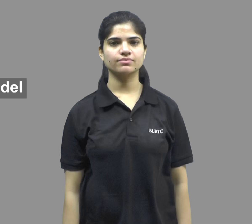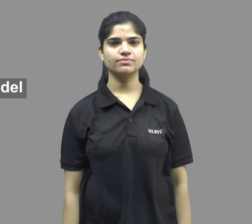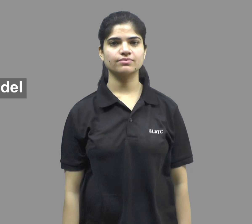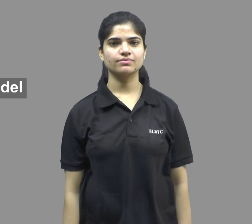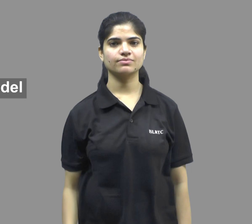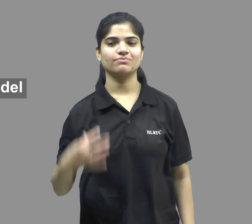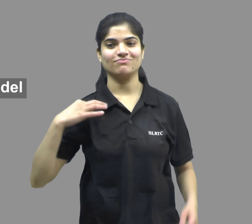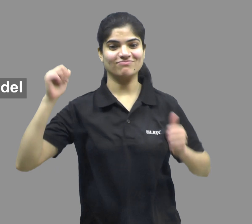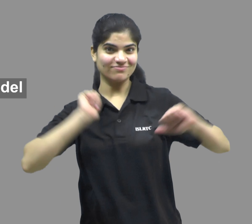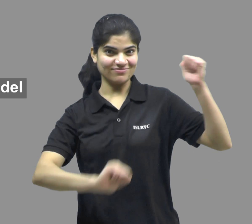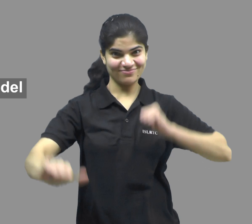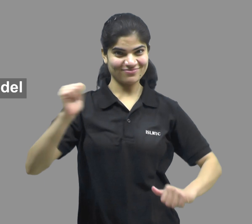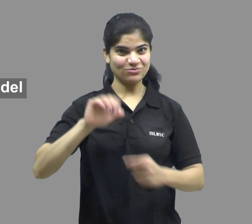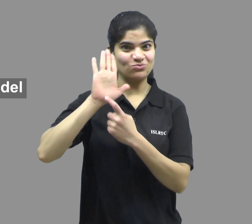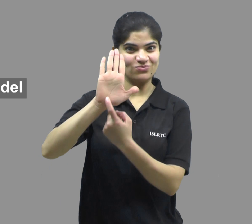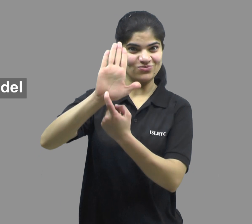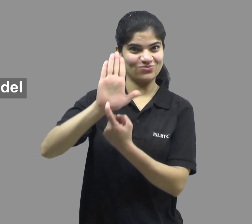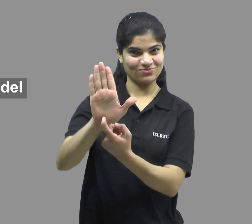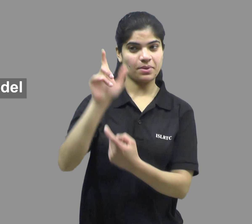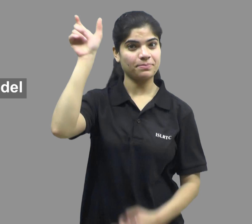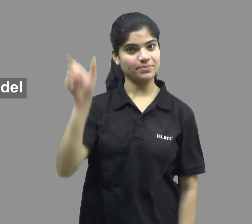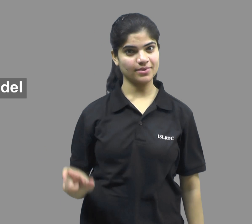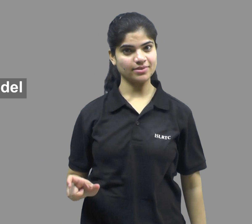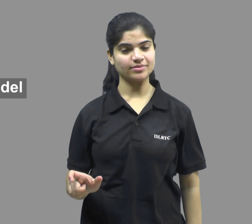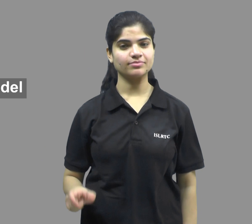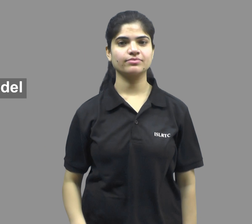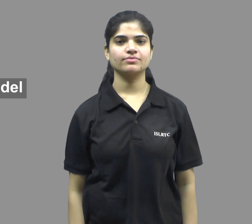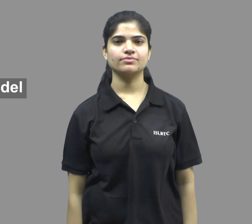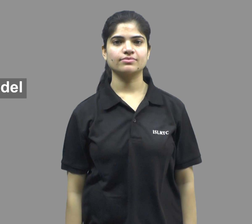Model